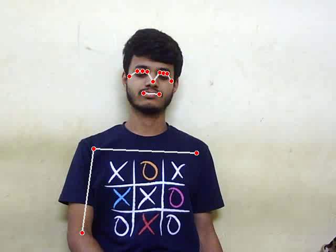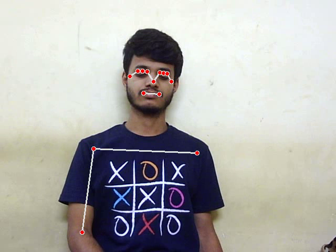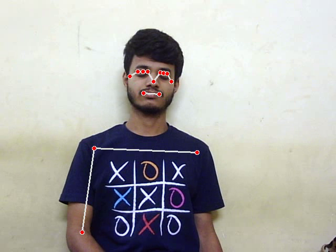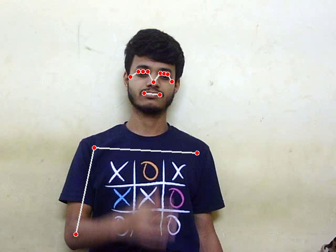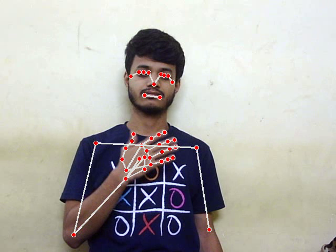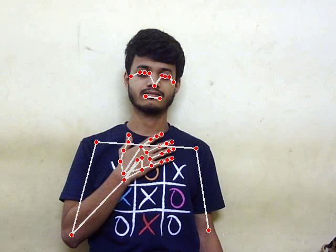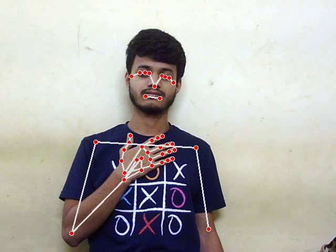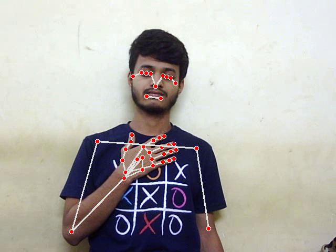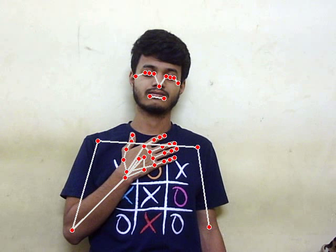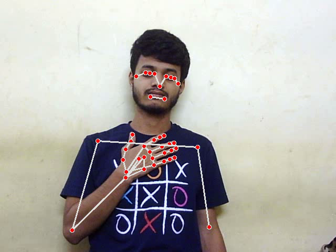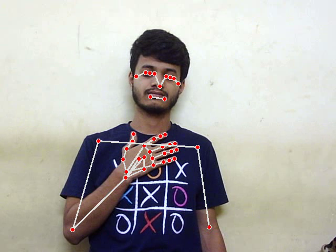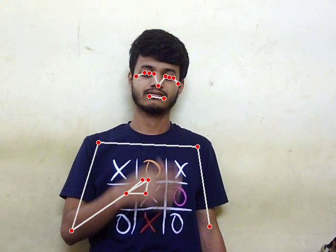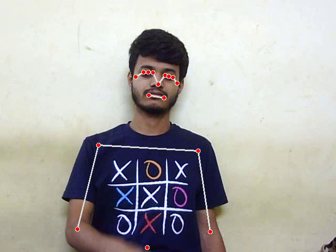my